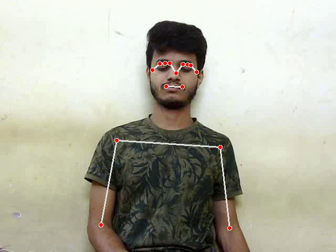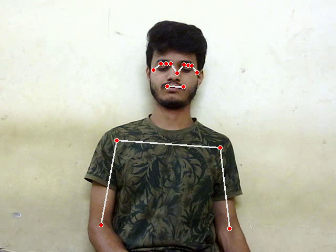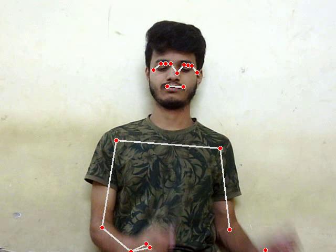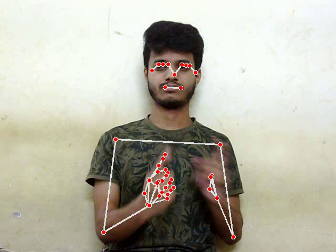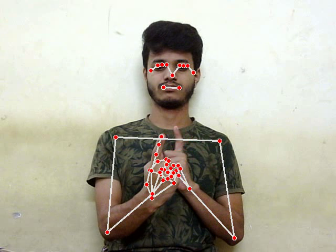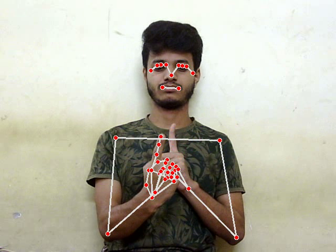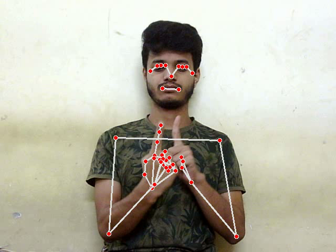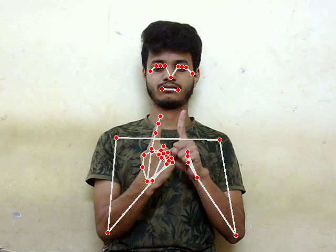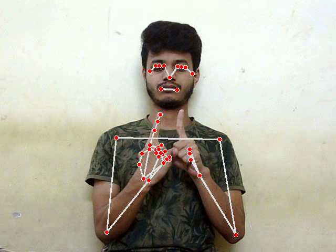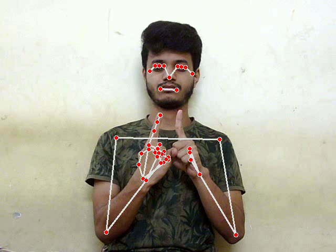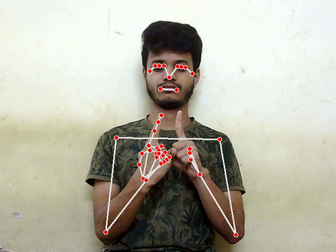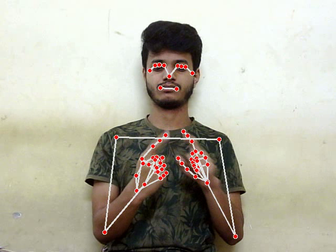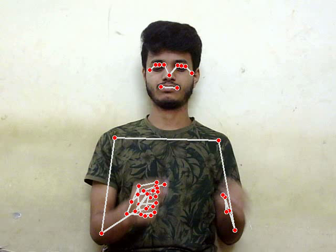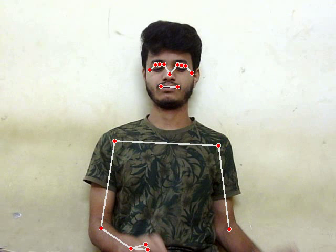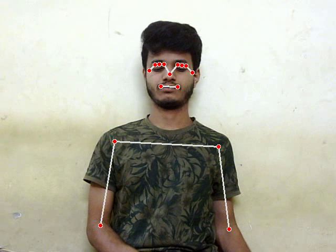meet